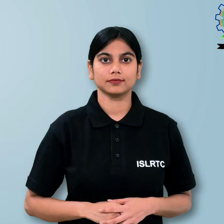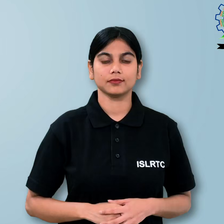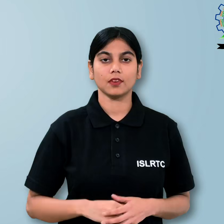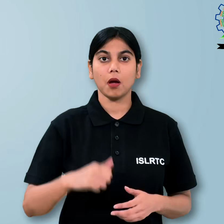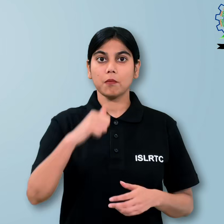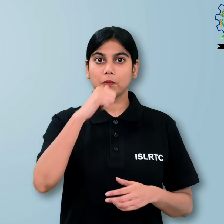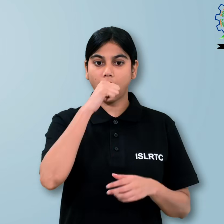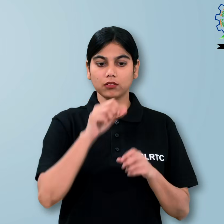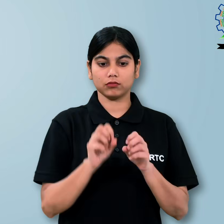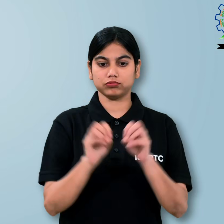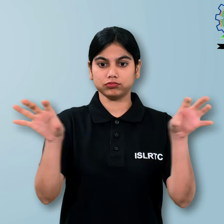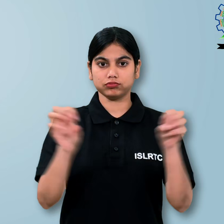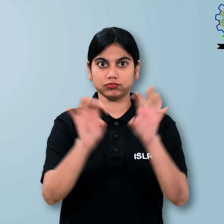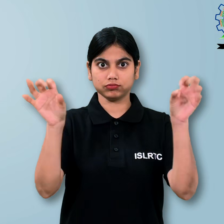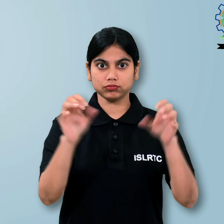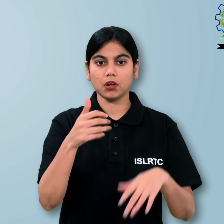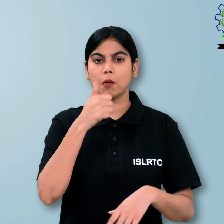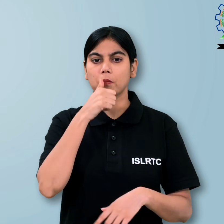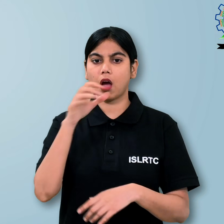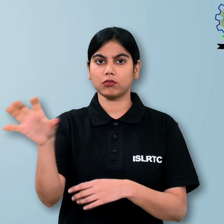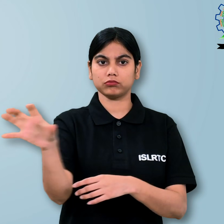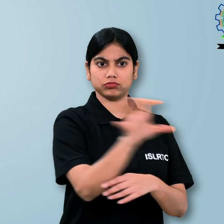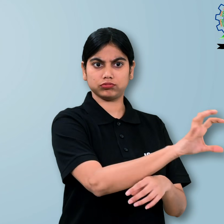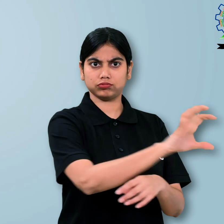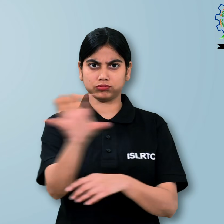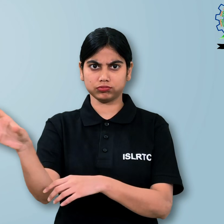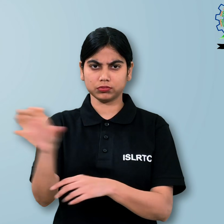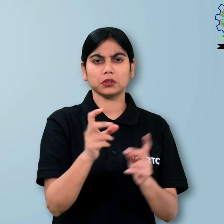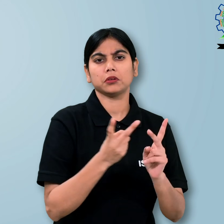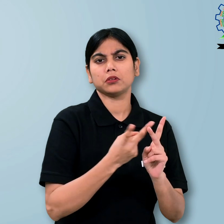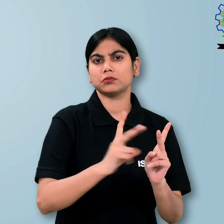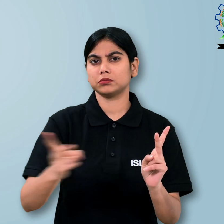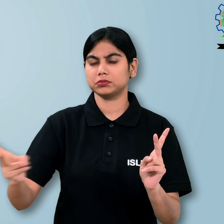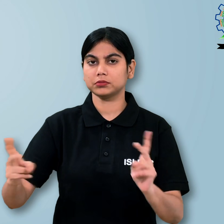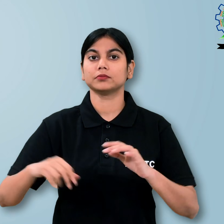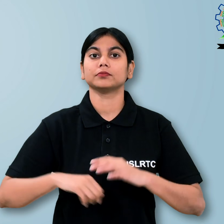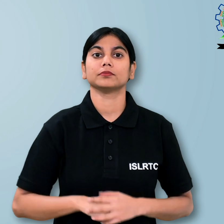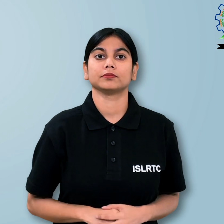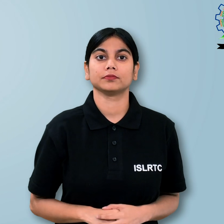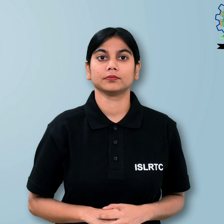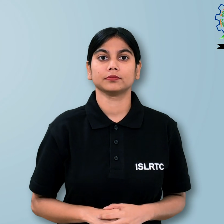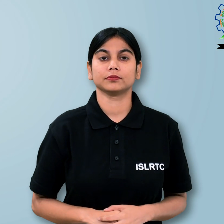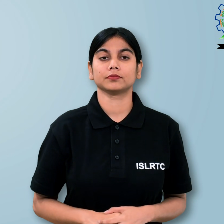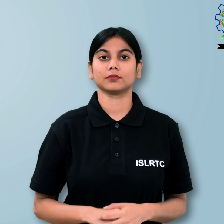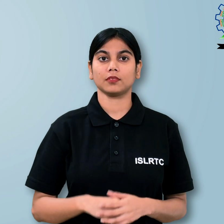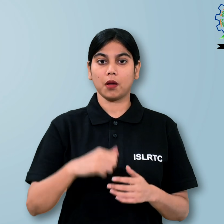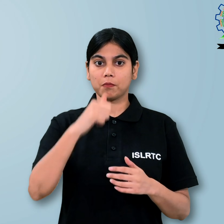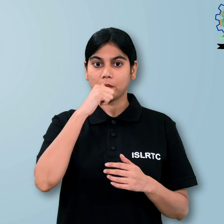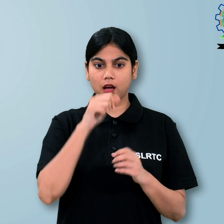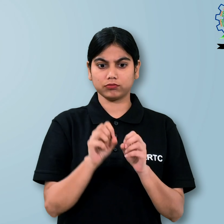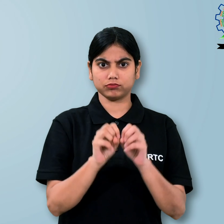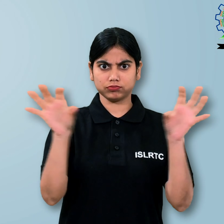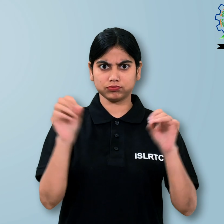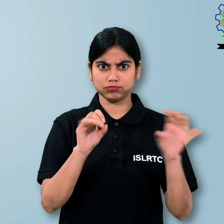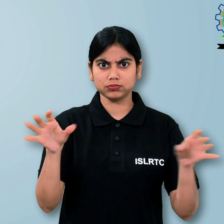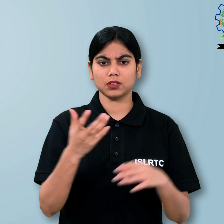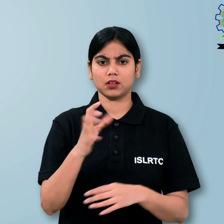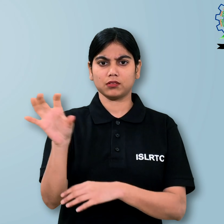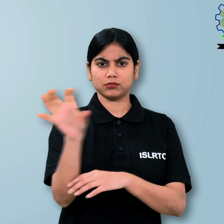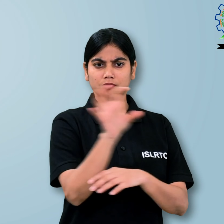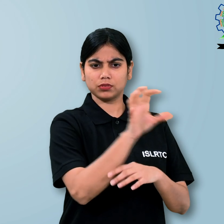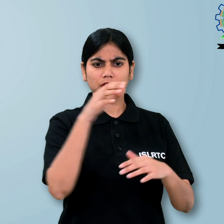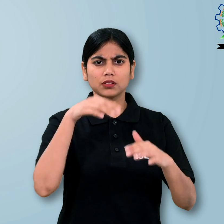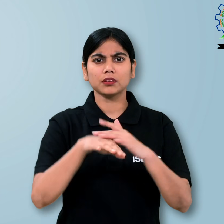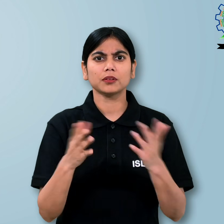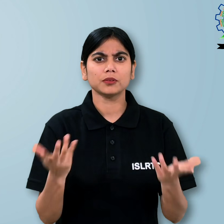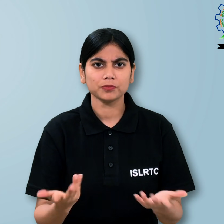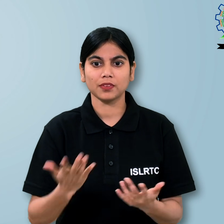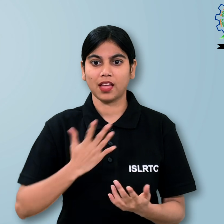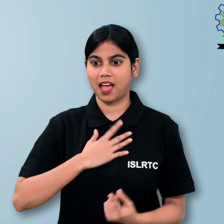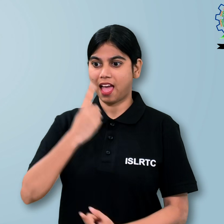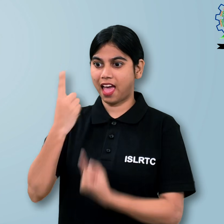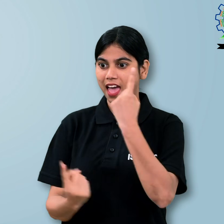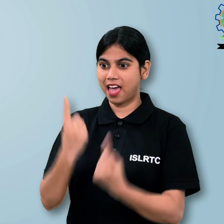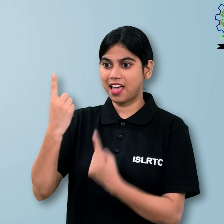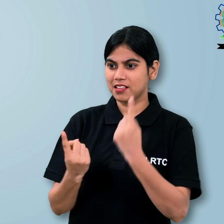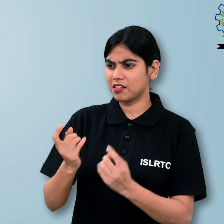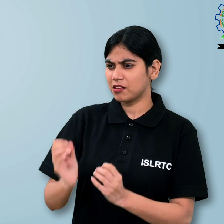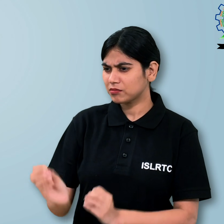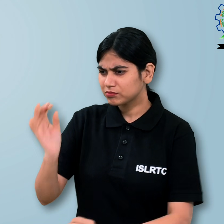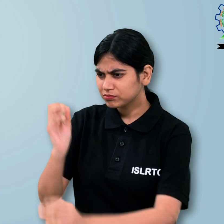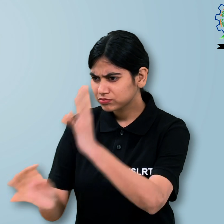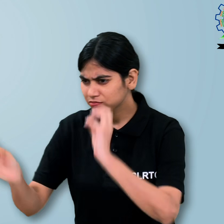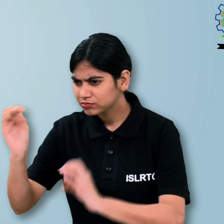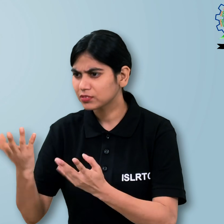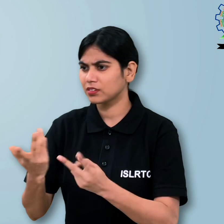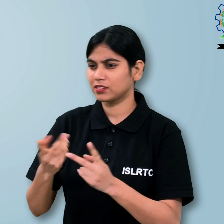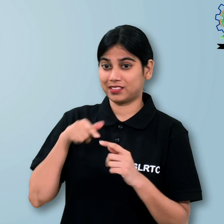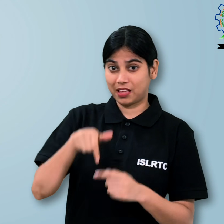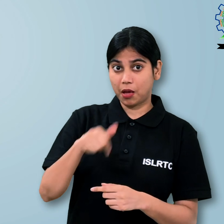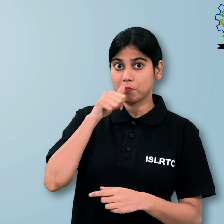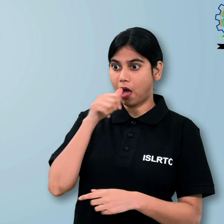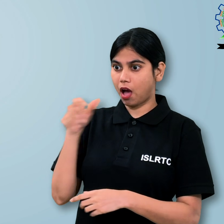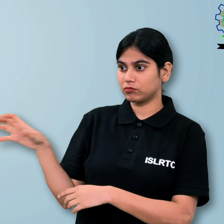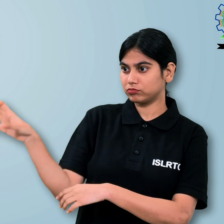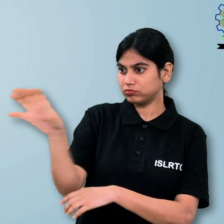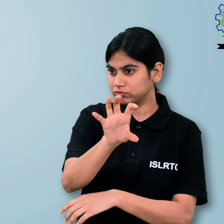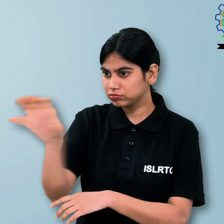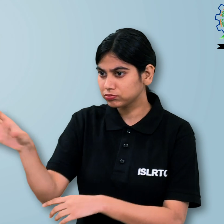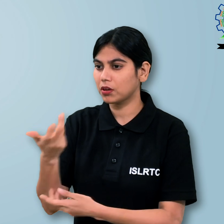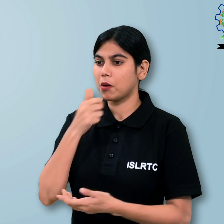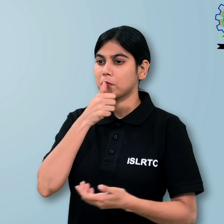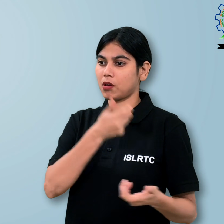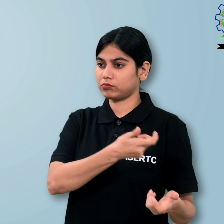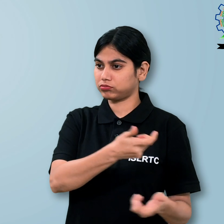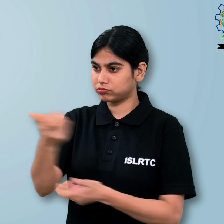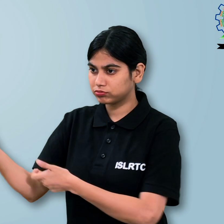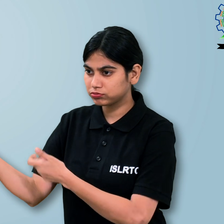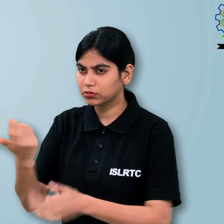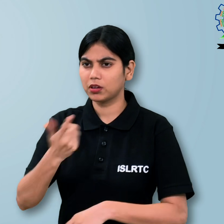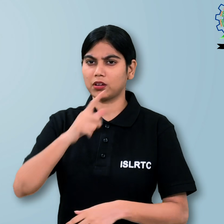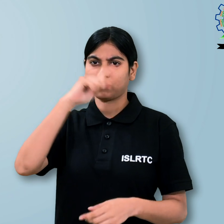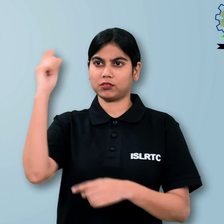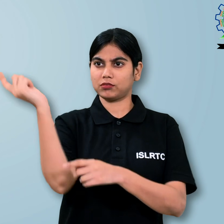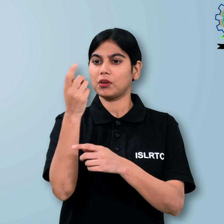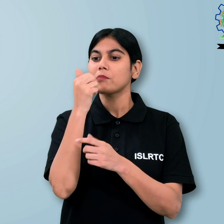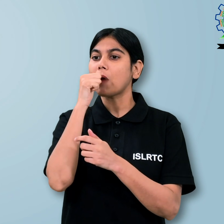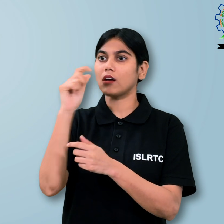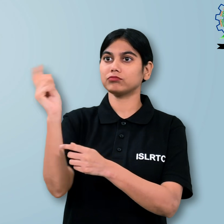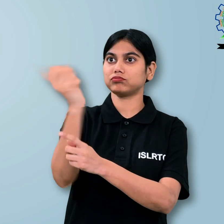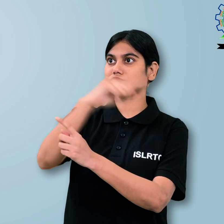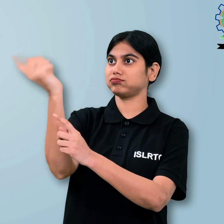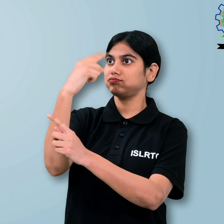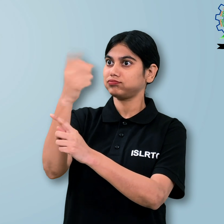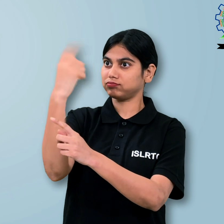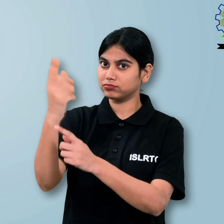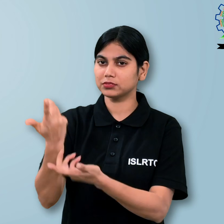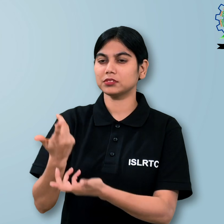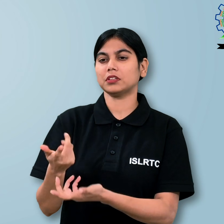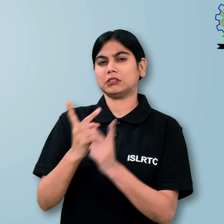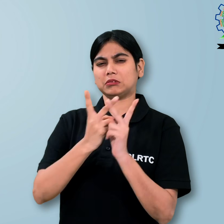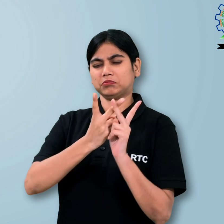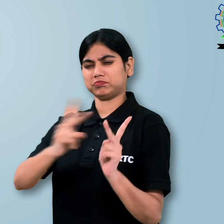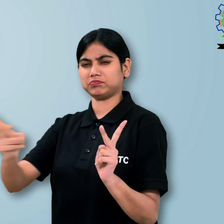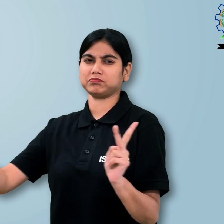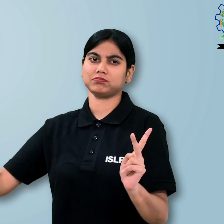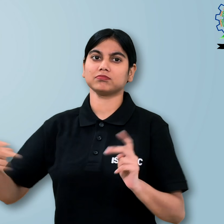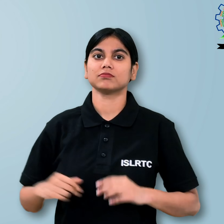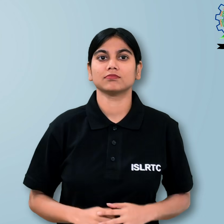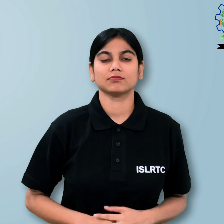Irrigation the watering of land by artificial means to foster plant growth